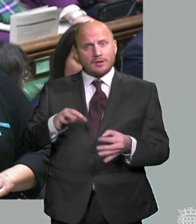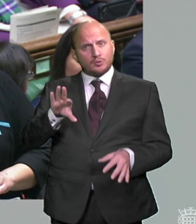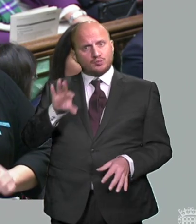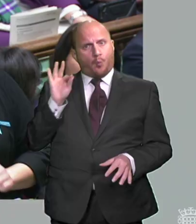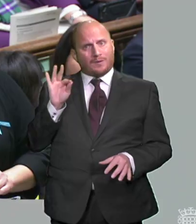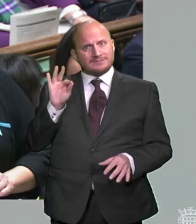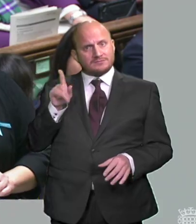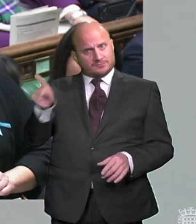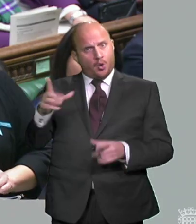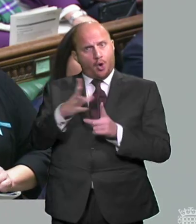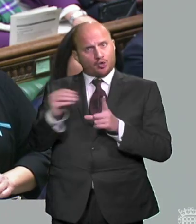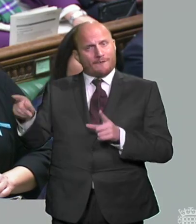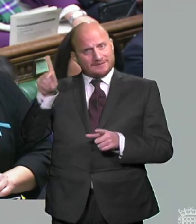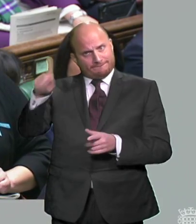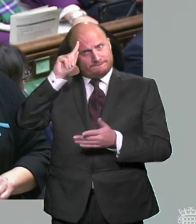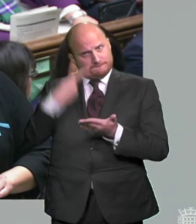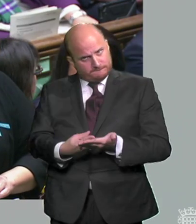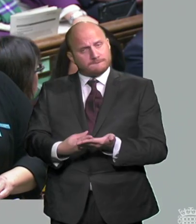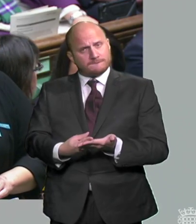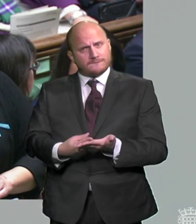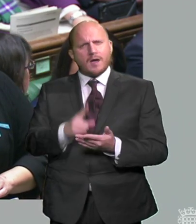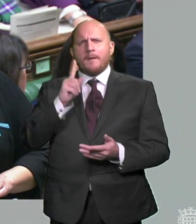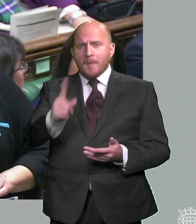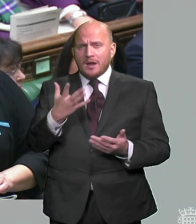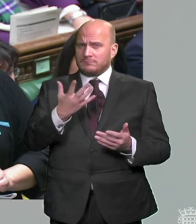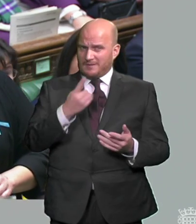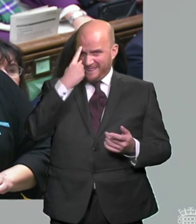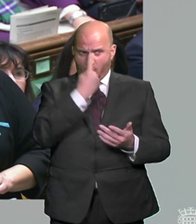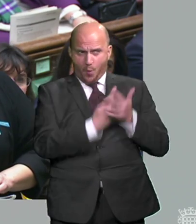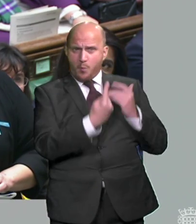But there are always different and better choices.